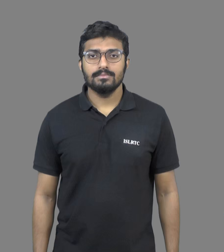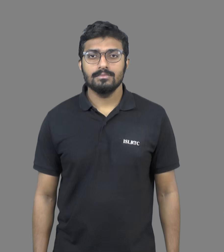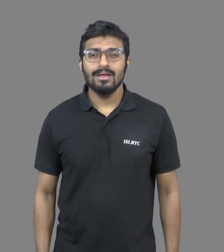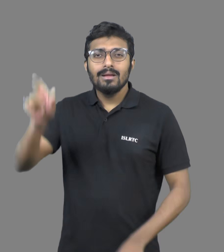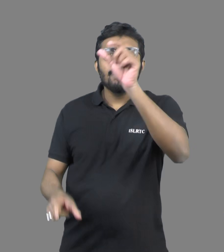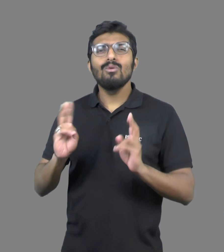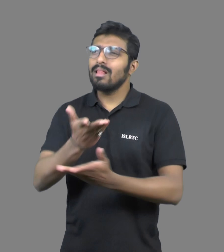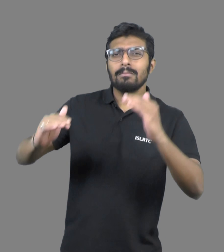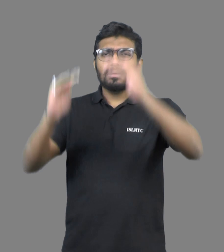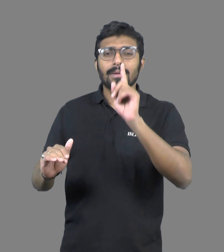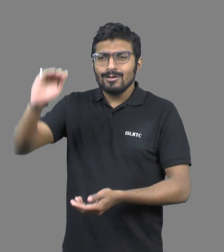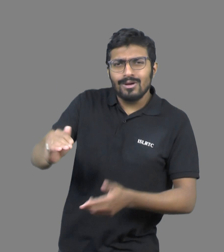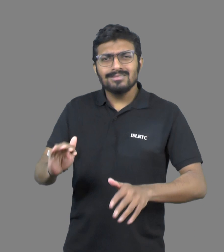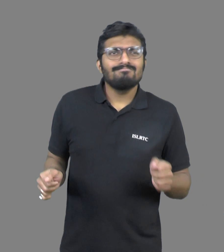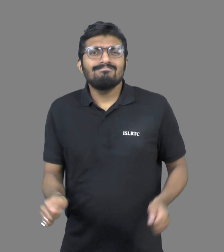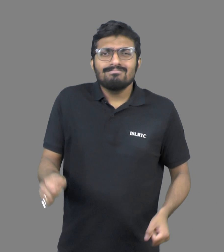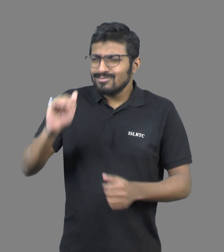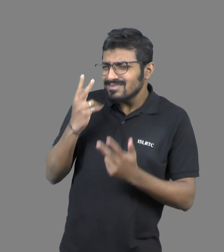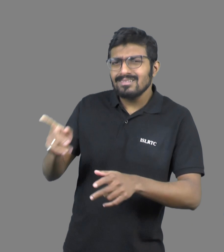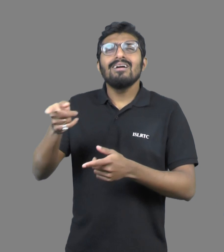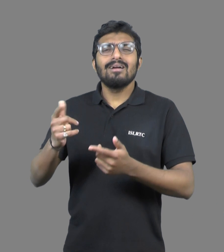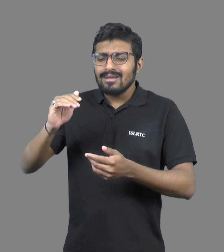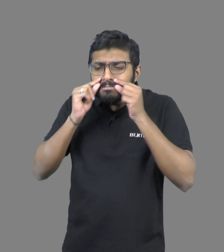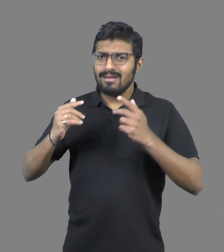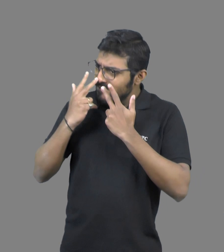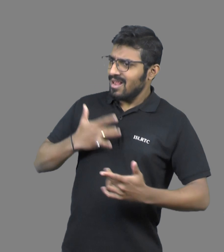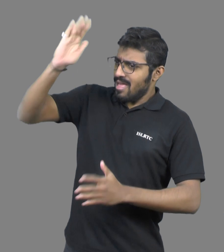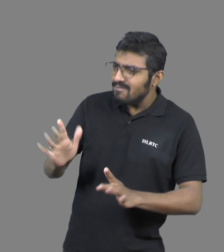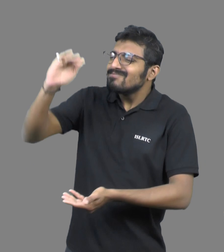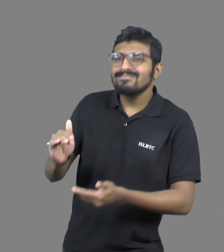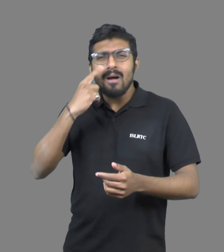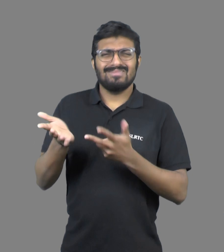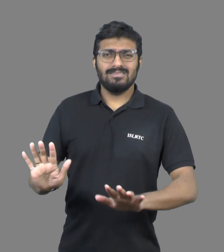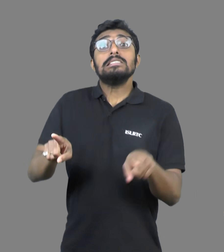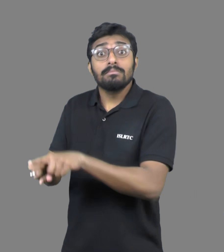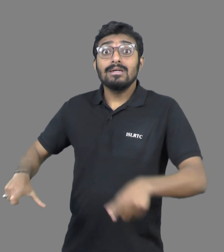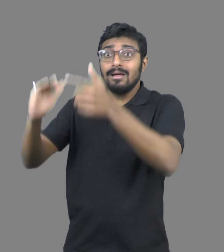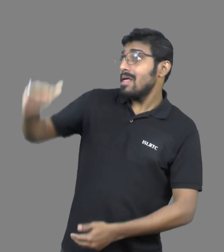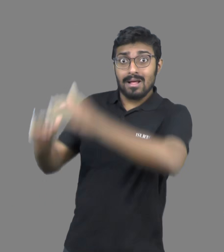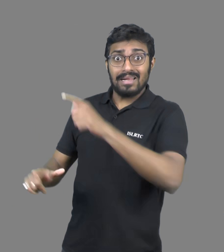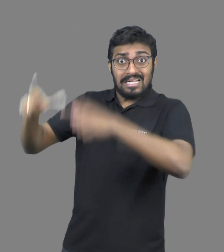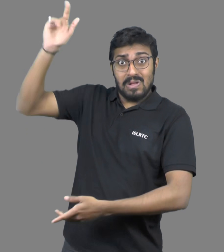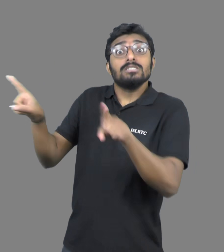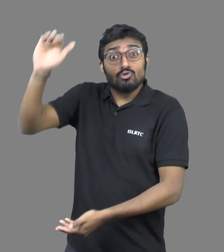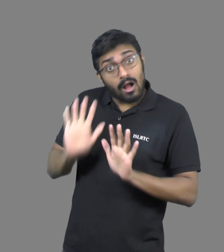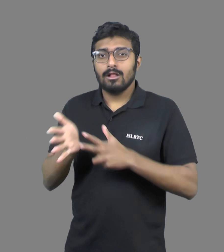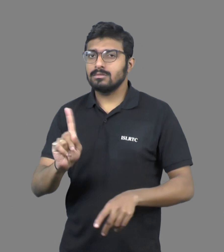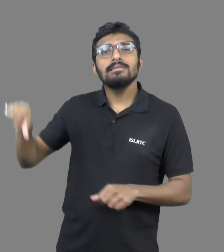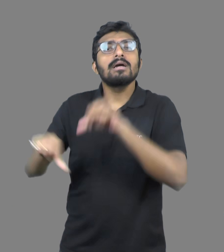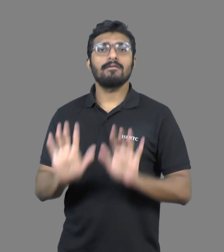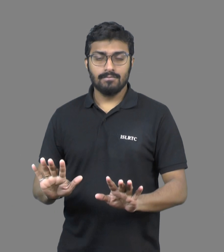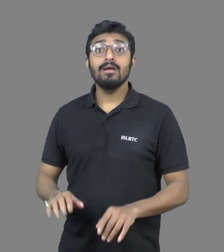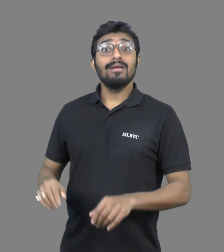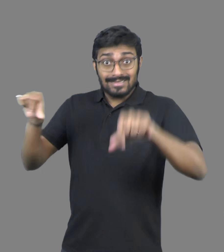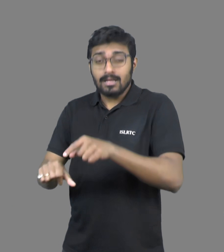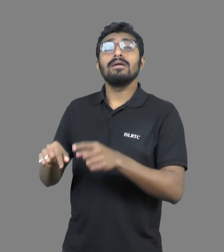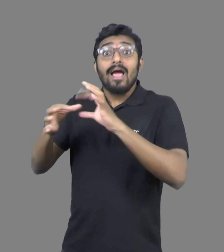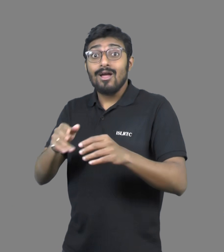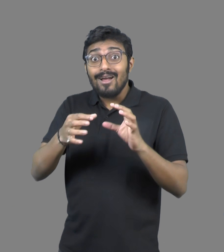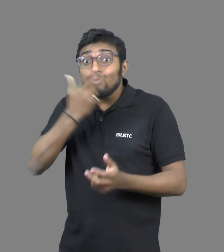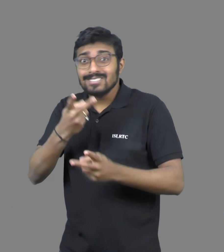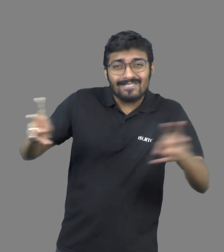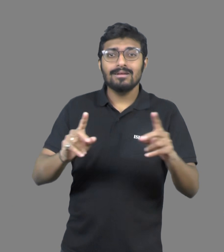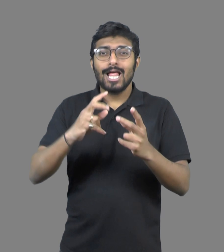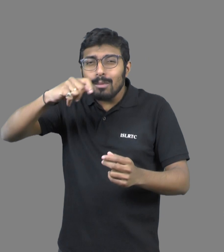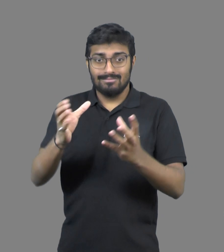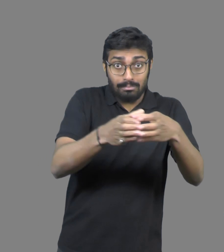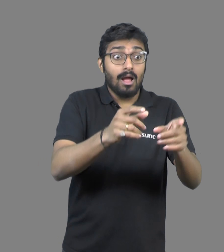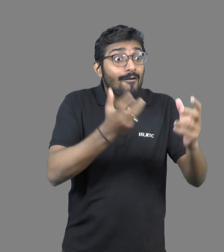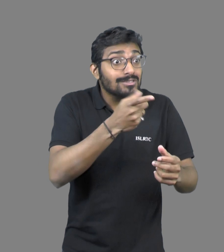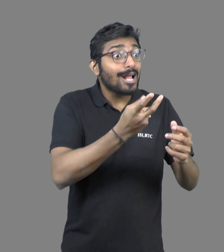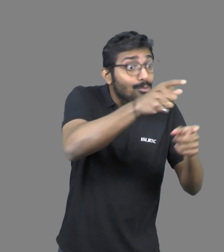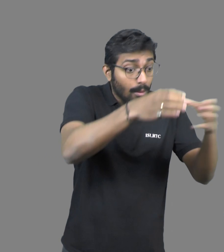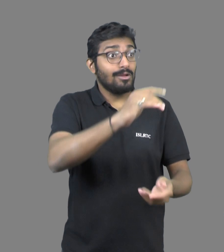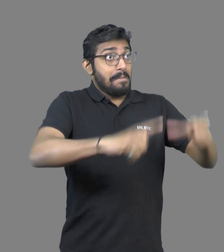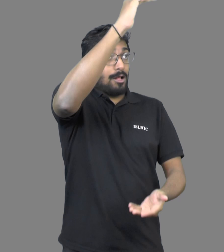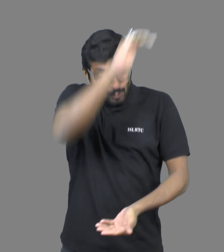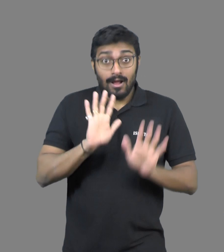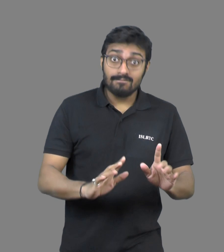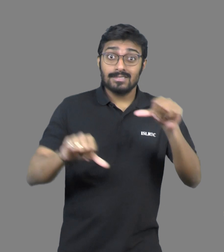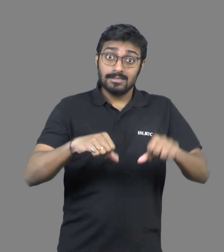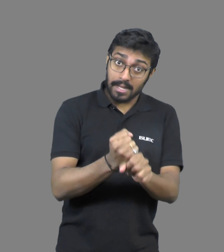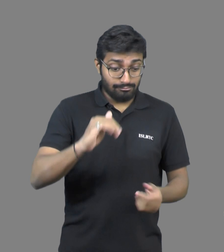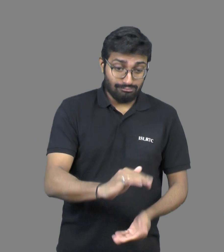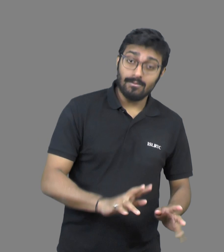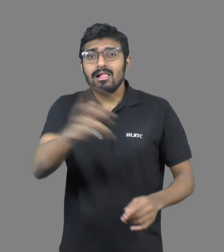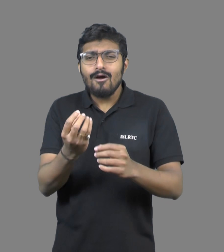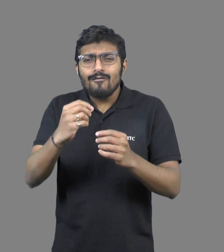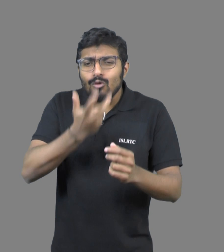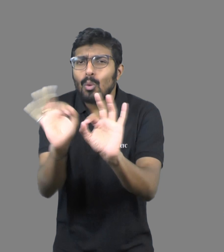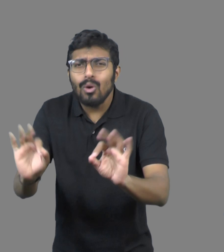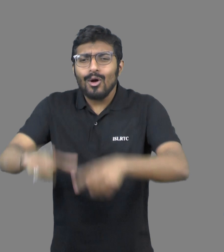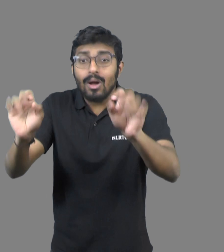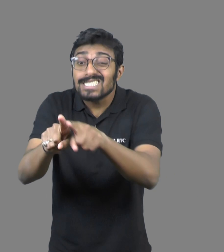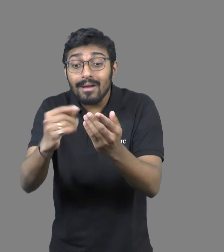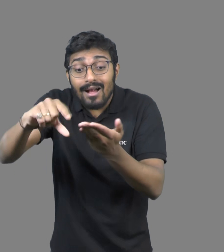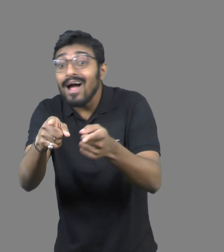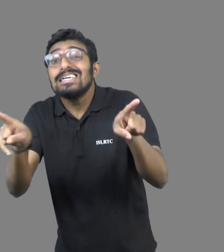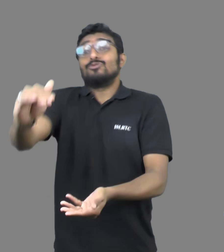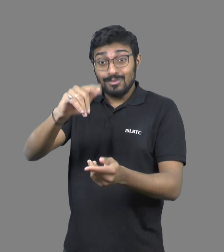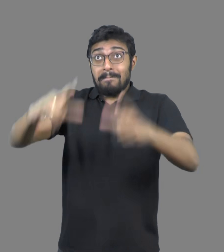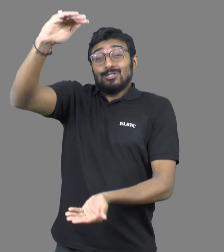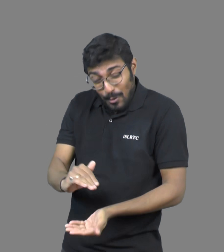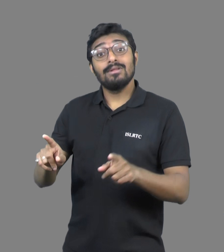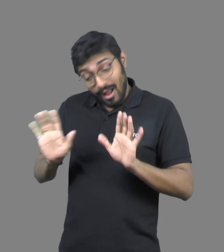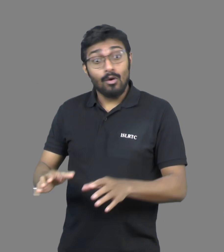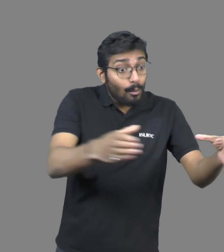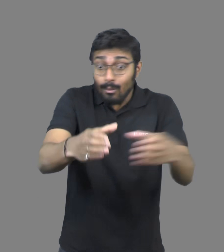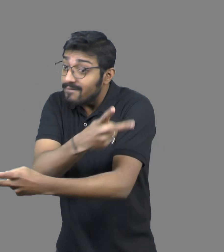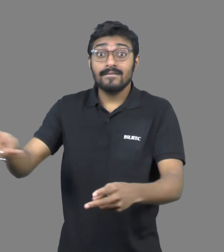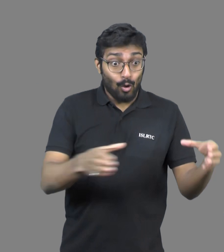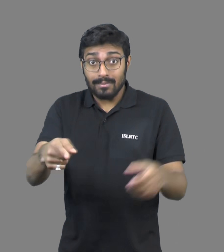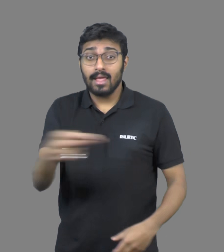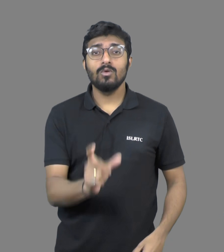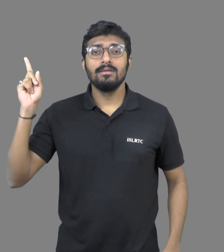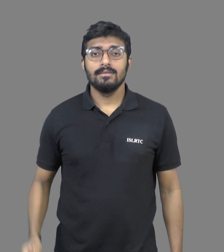Trees Used for Bonsai